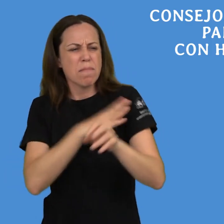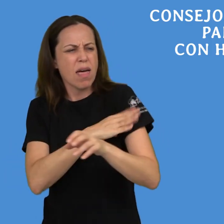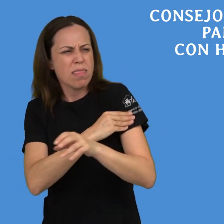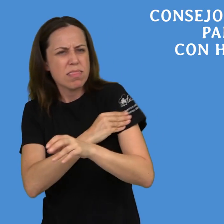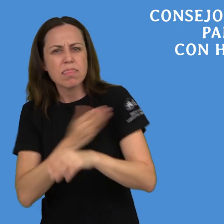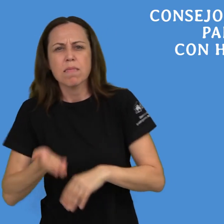tensión